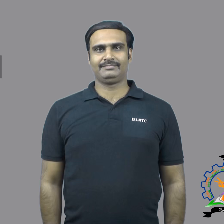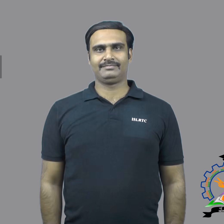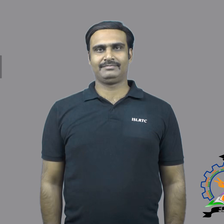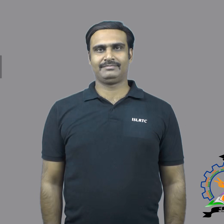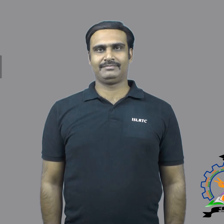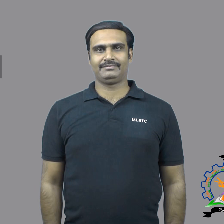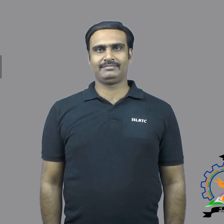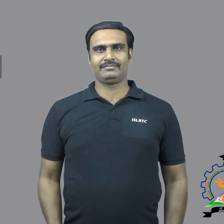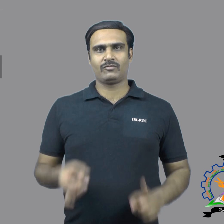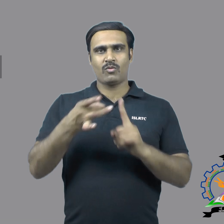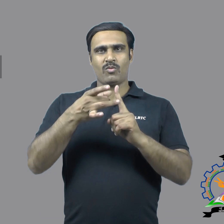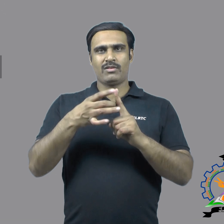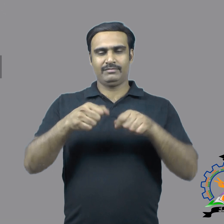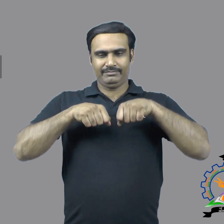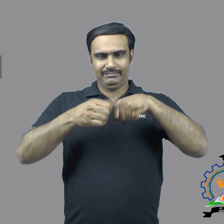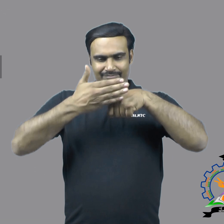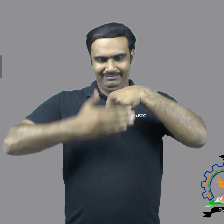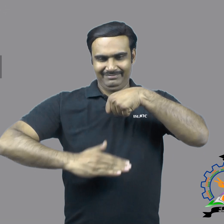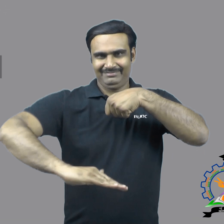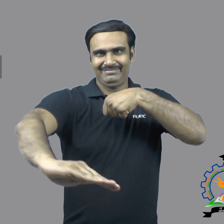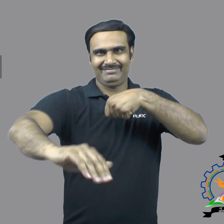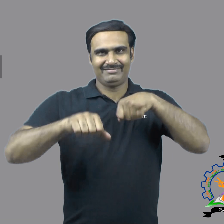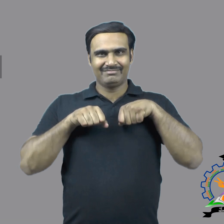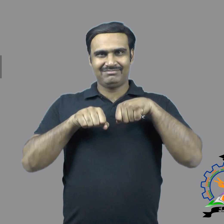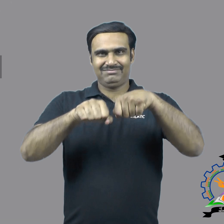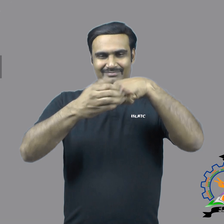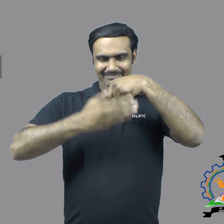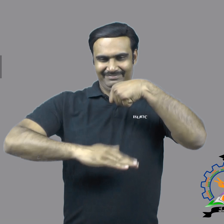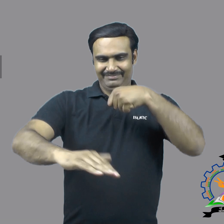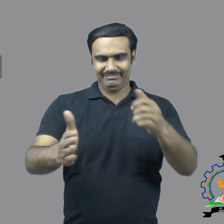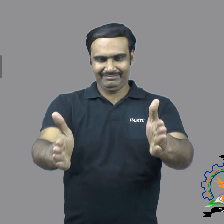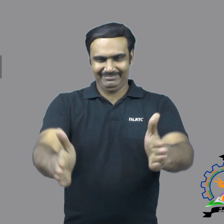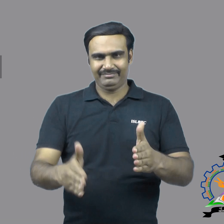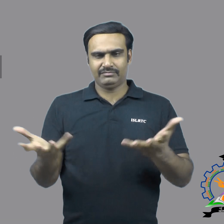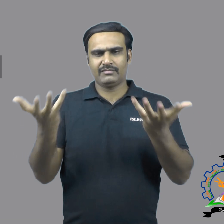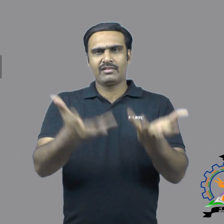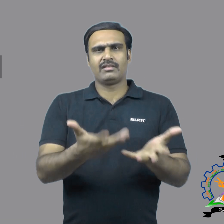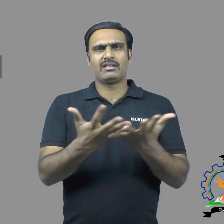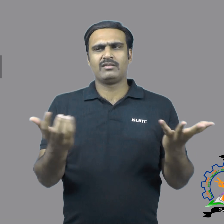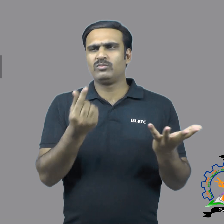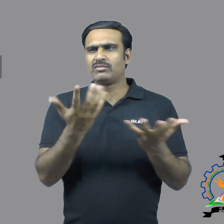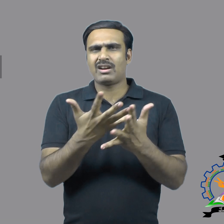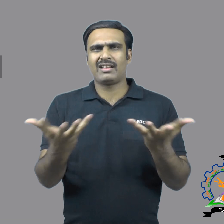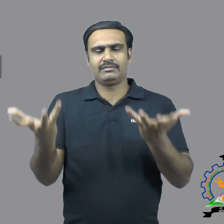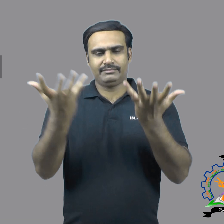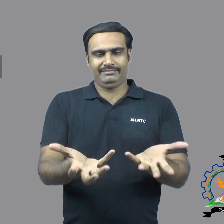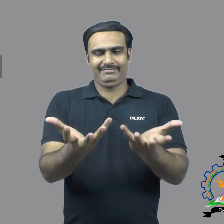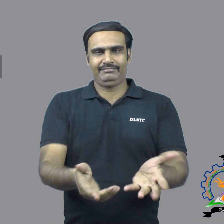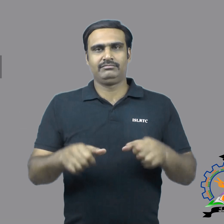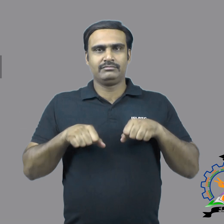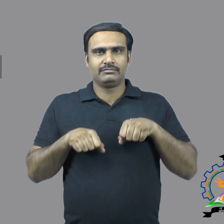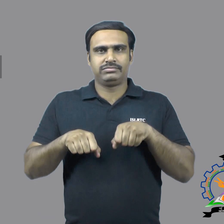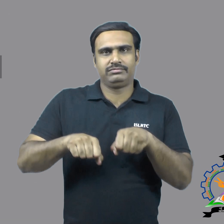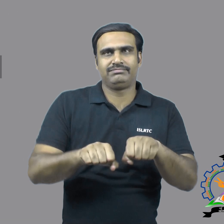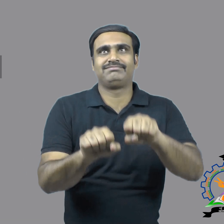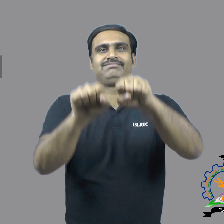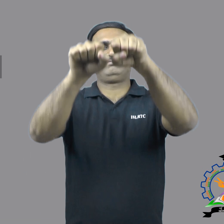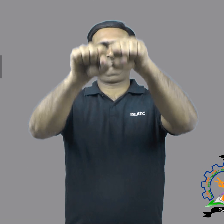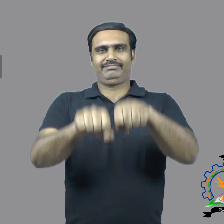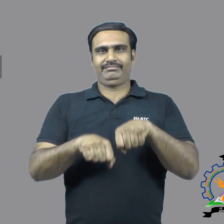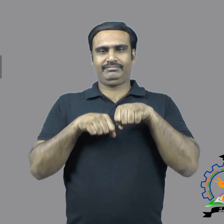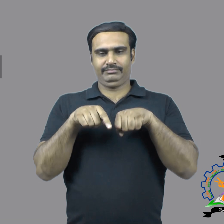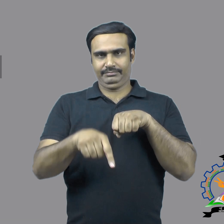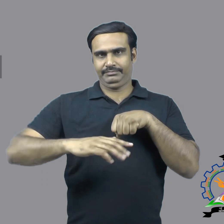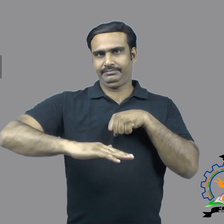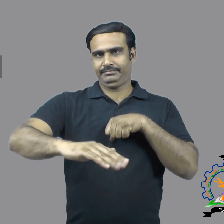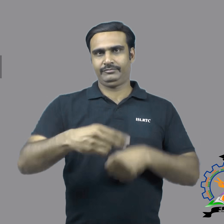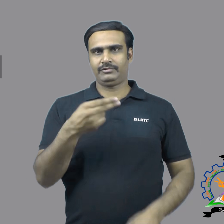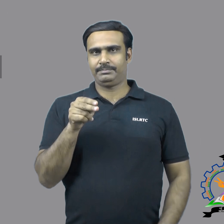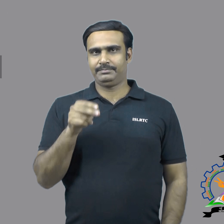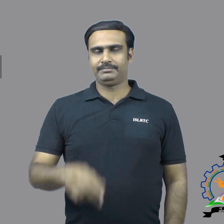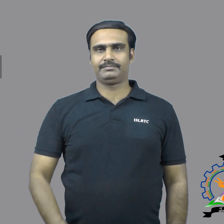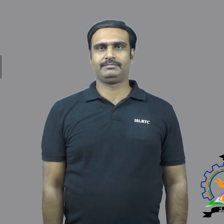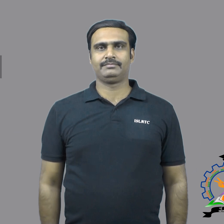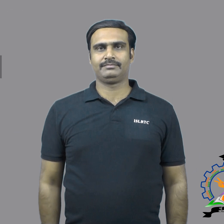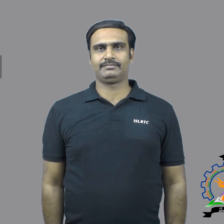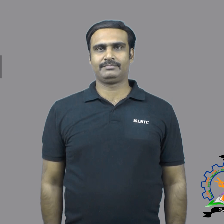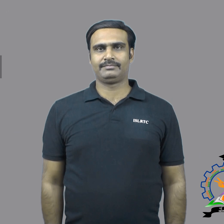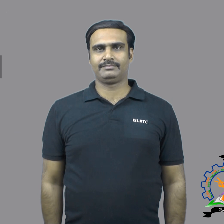Trolley General Purpose